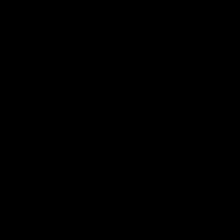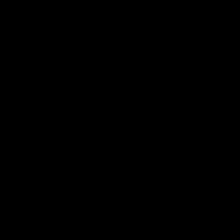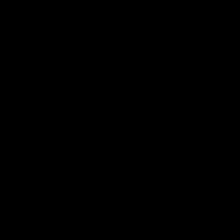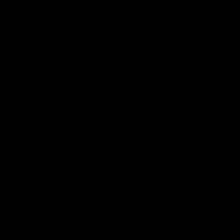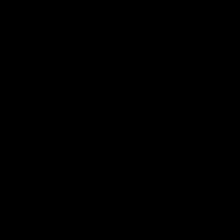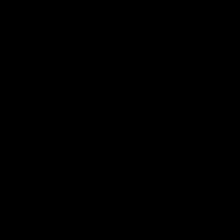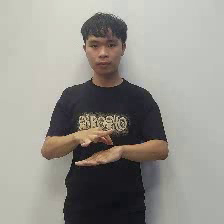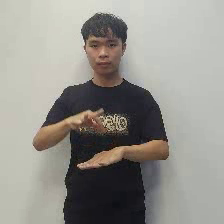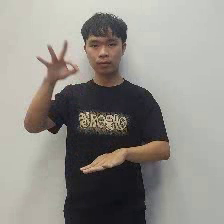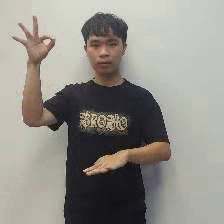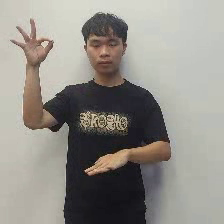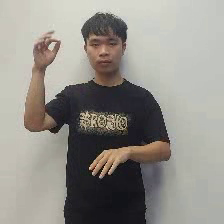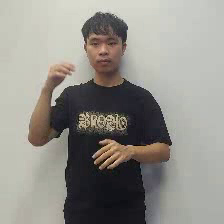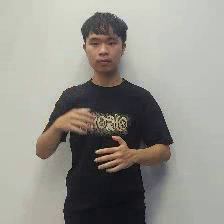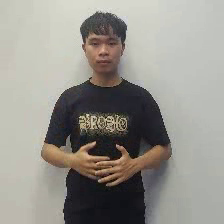Trưa